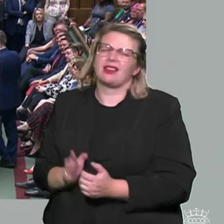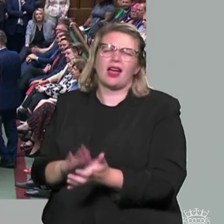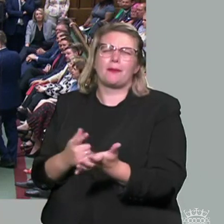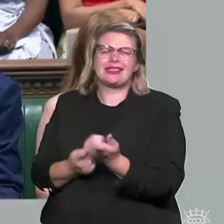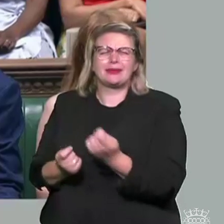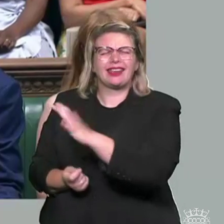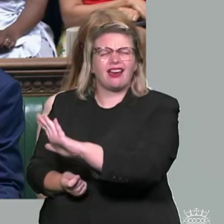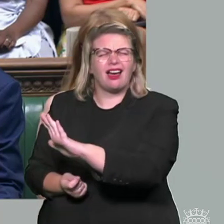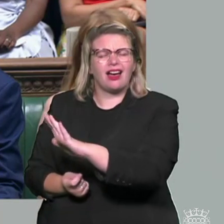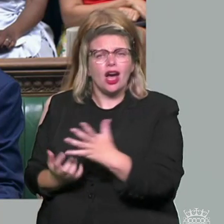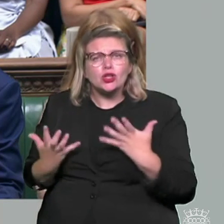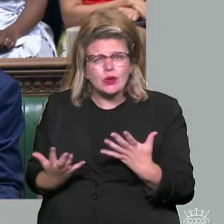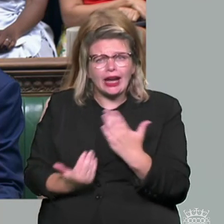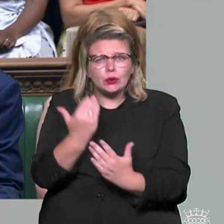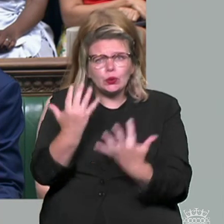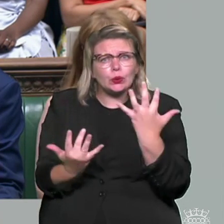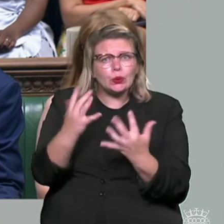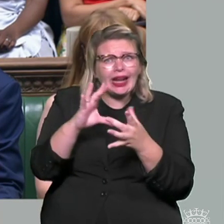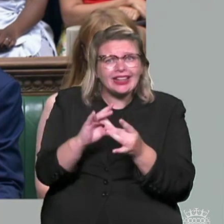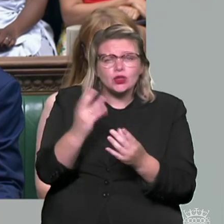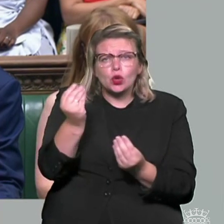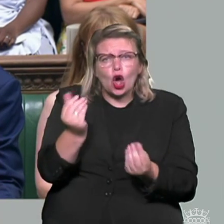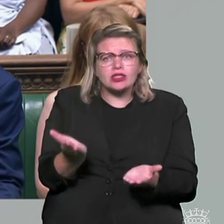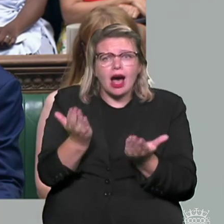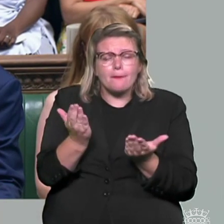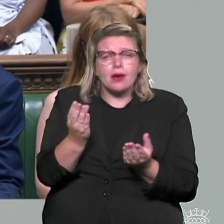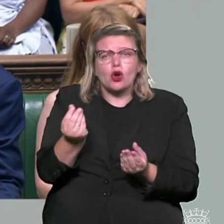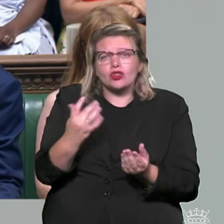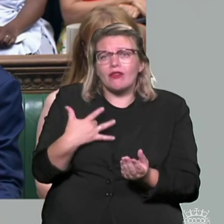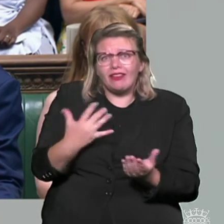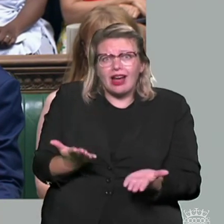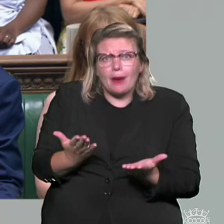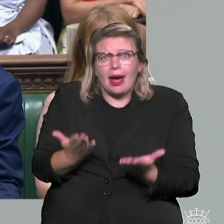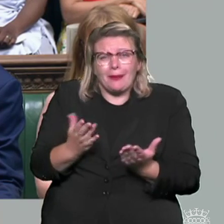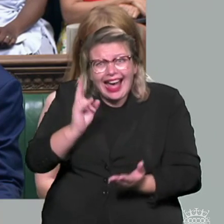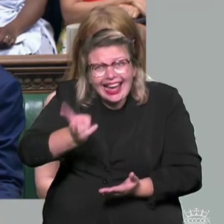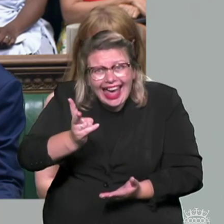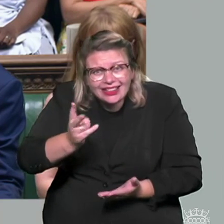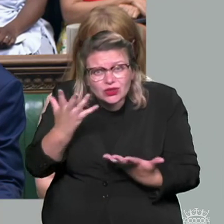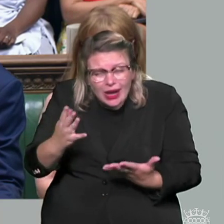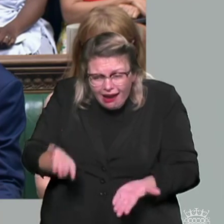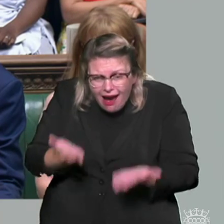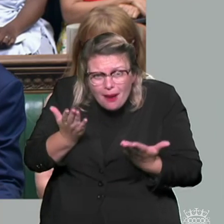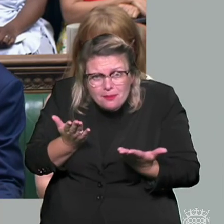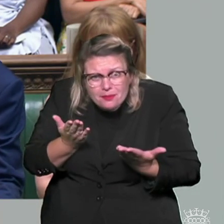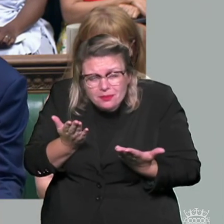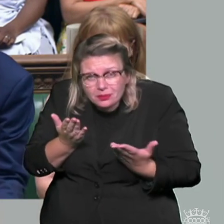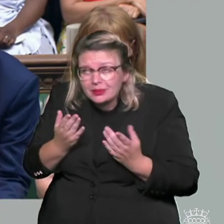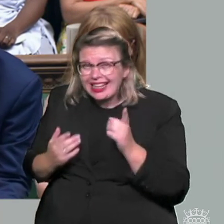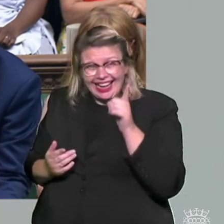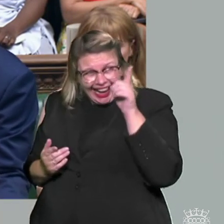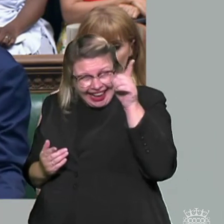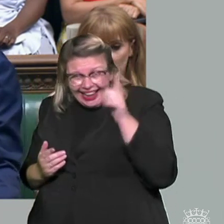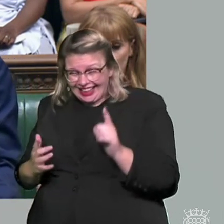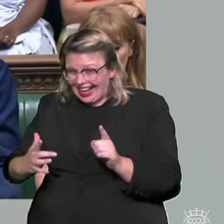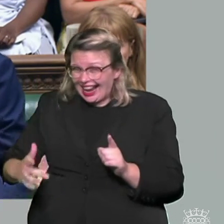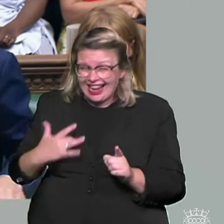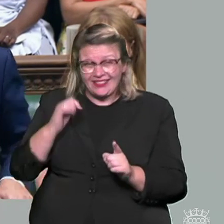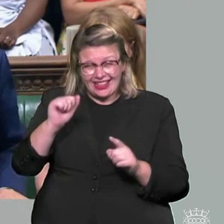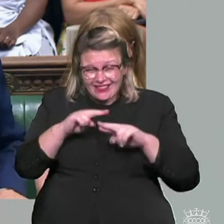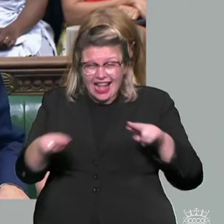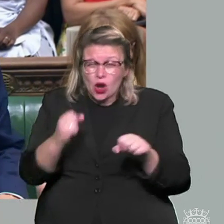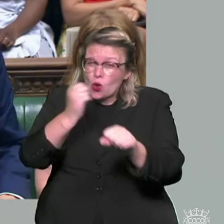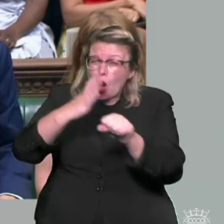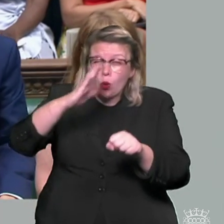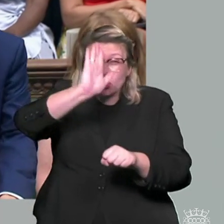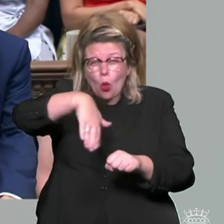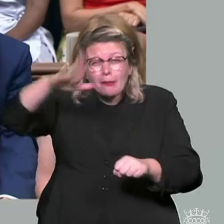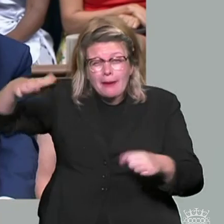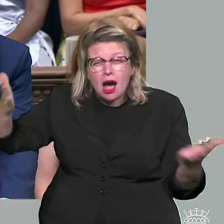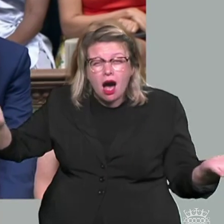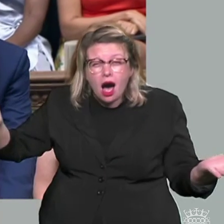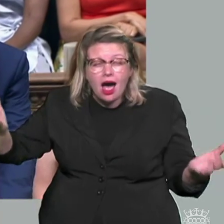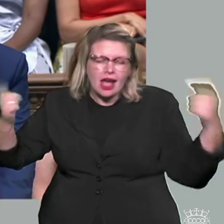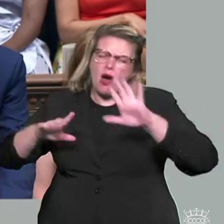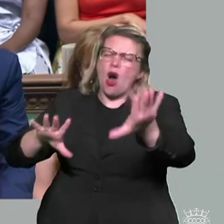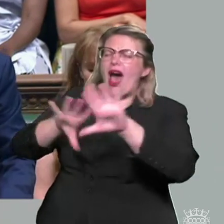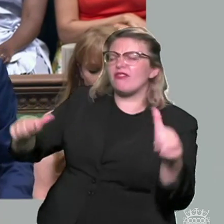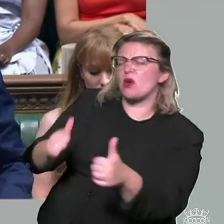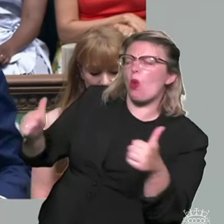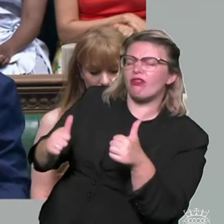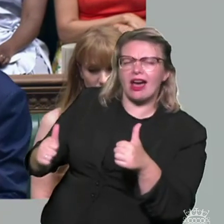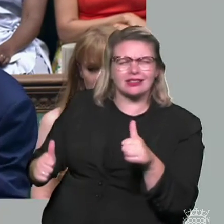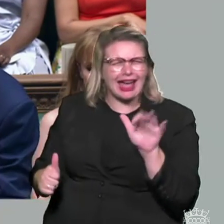Inflation is up again this morning and millions are struggling with the cost of living crisis, and the Prime Minister has decided to come down from his gold-wallpapered bunker for one last time to tell us that everything is fine.